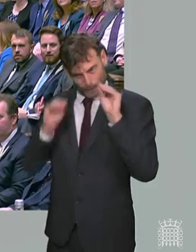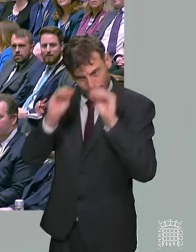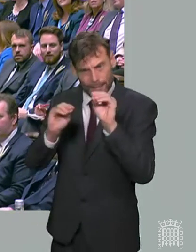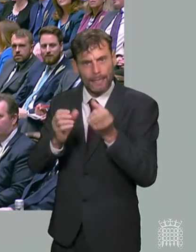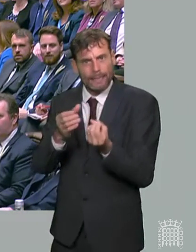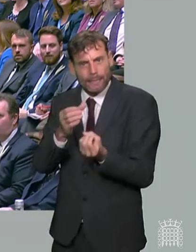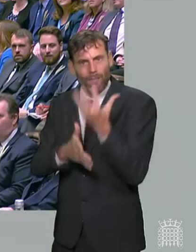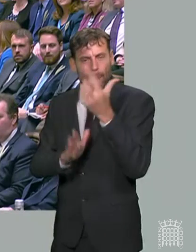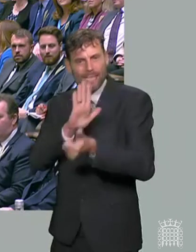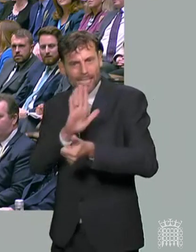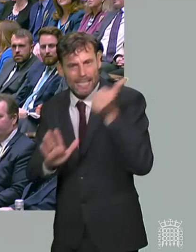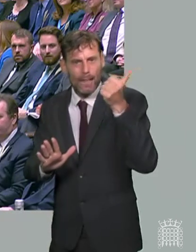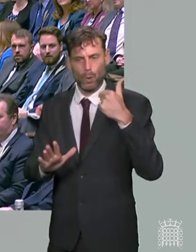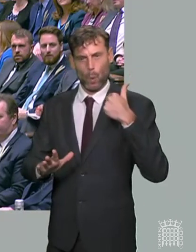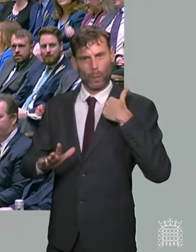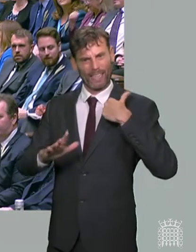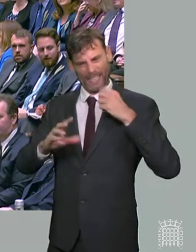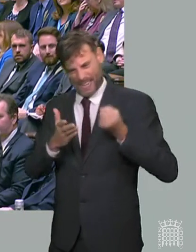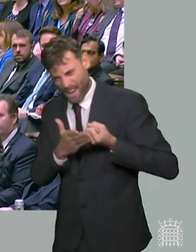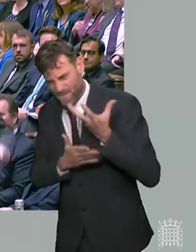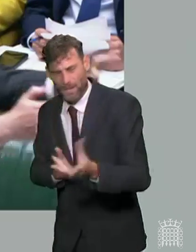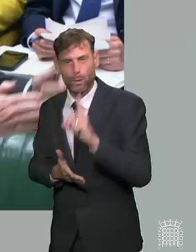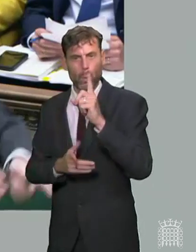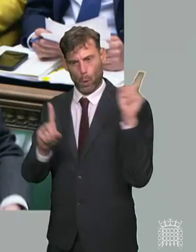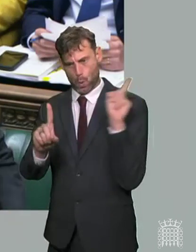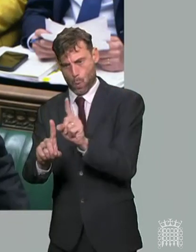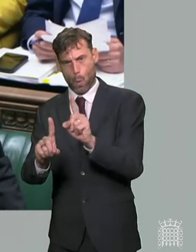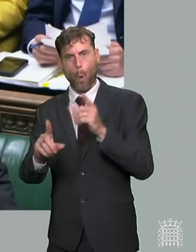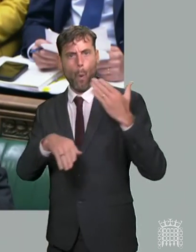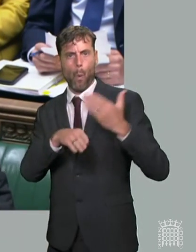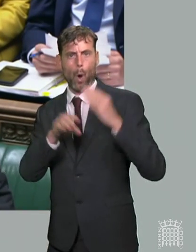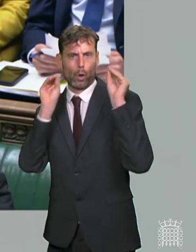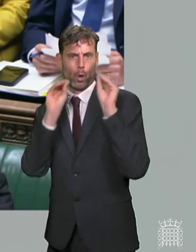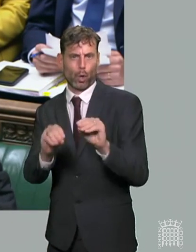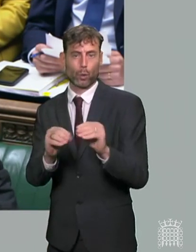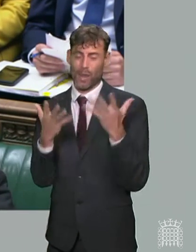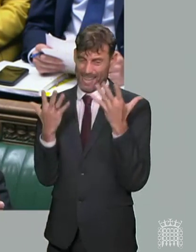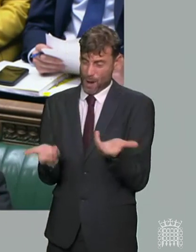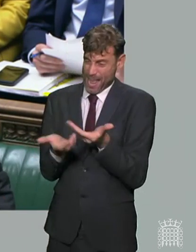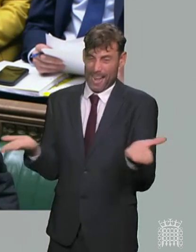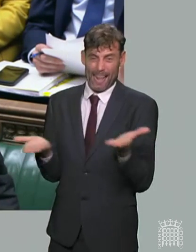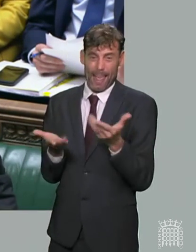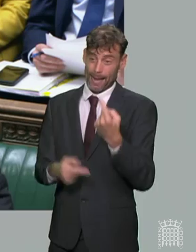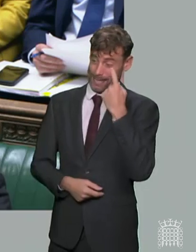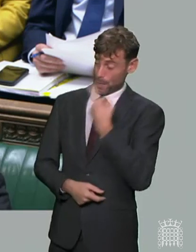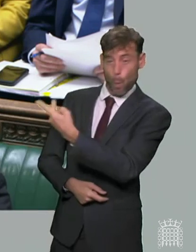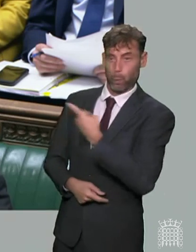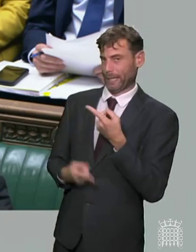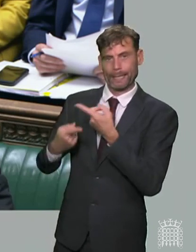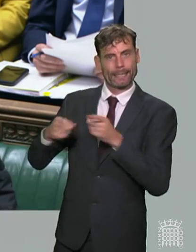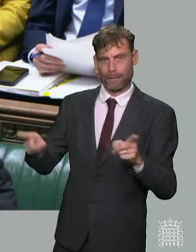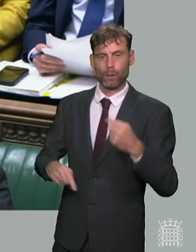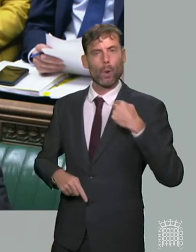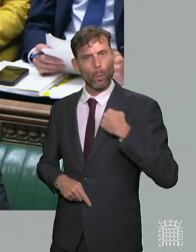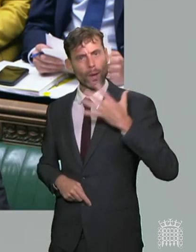We are investing in work coaches. There is now a dividing line between this Government and the Opposition.